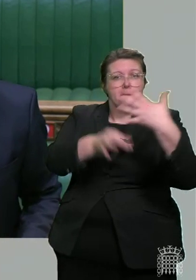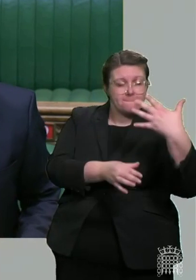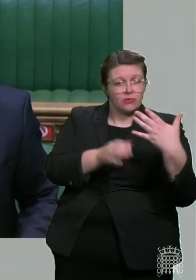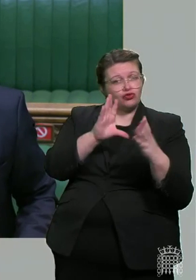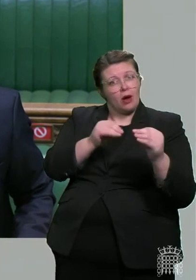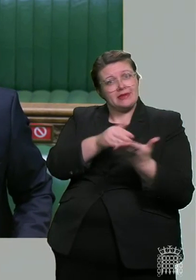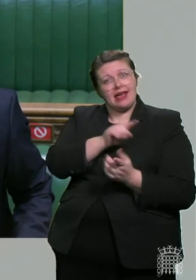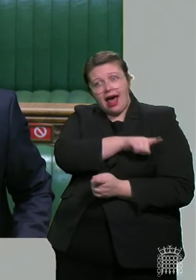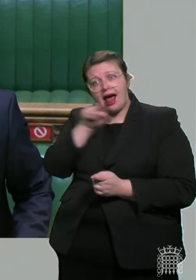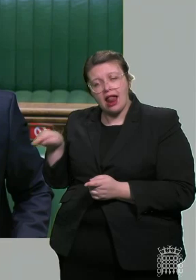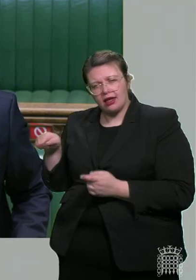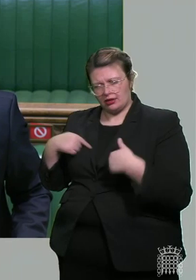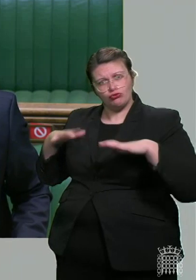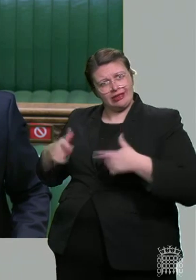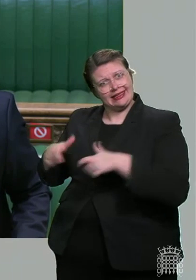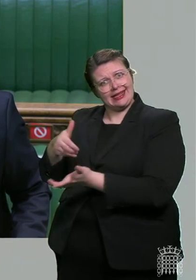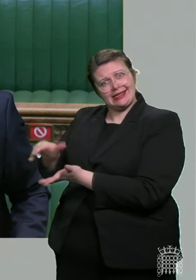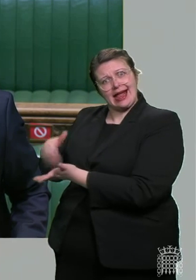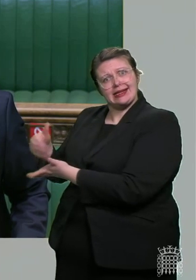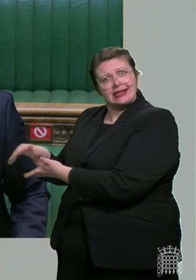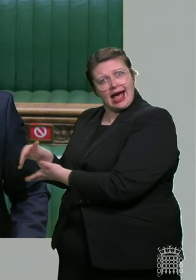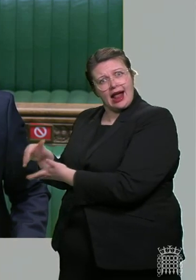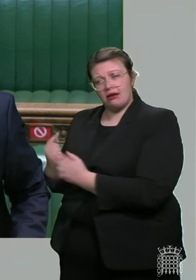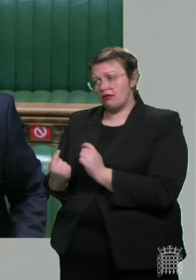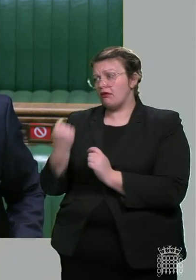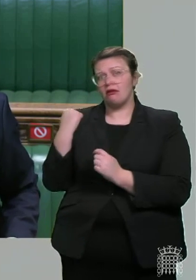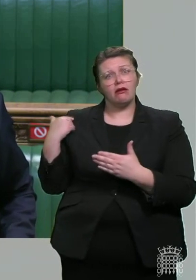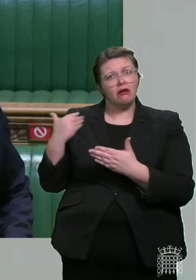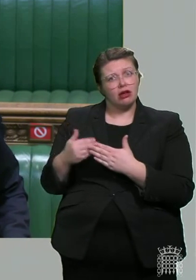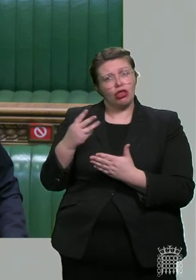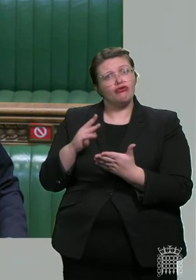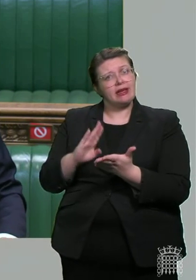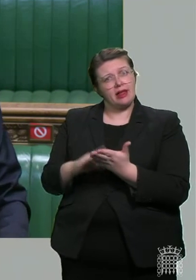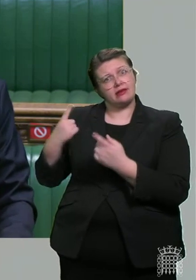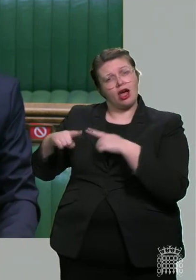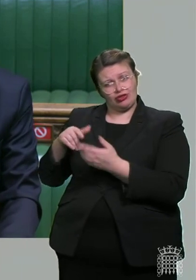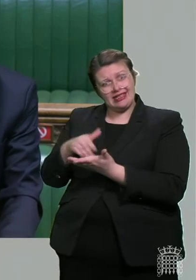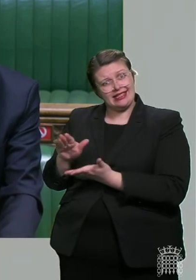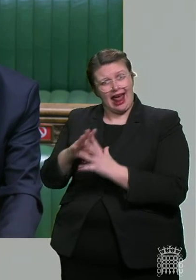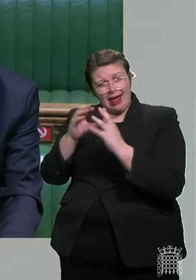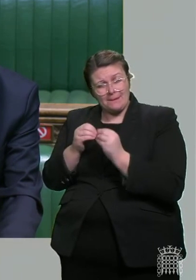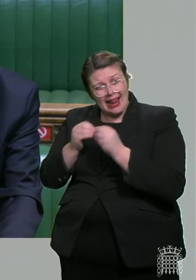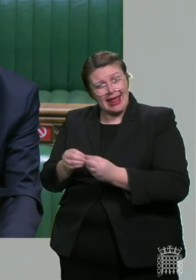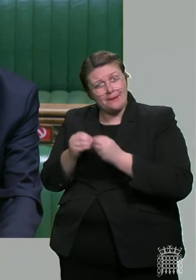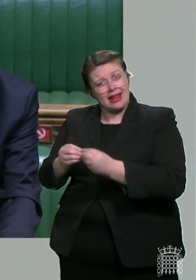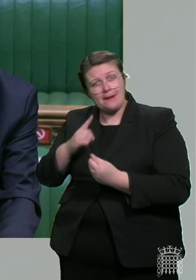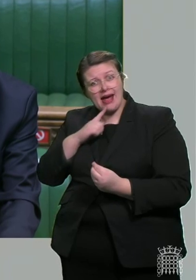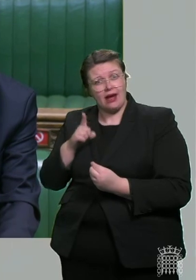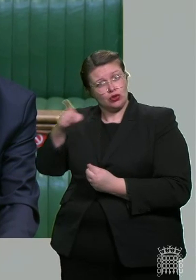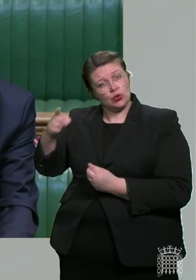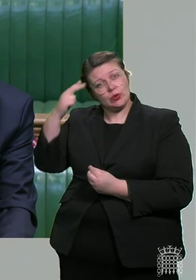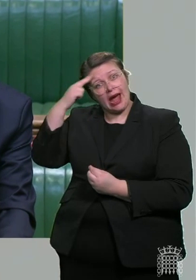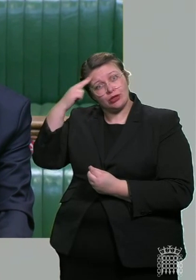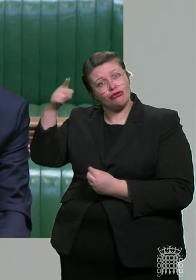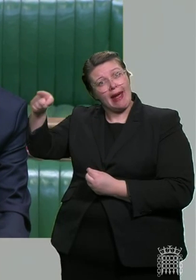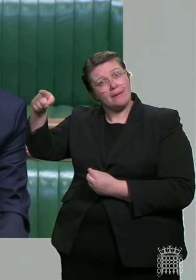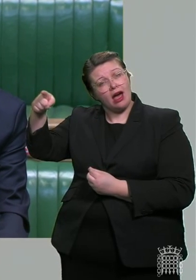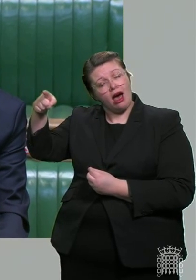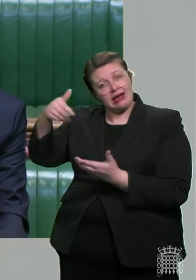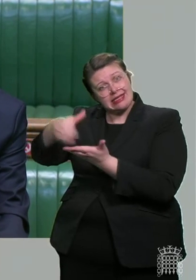In fact, we sold £1.4 billion-worth of arms to Saudi Arabia in three months last year, including bombs and missiles that could be used in Yemen.